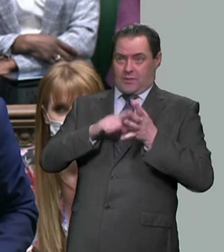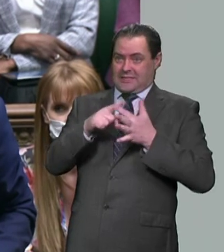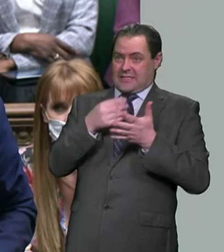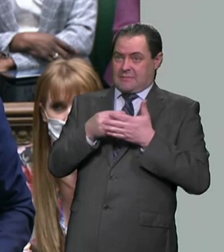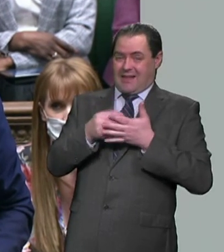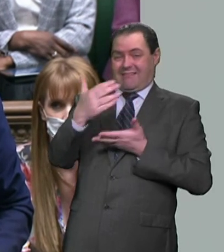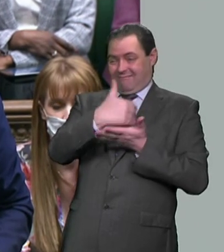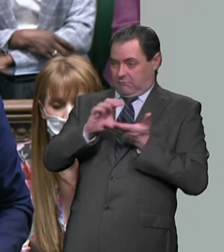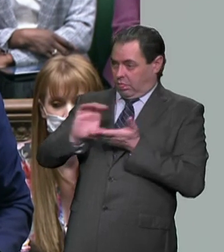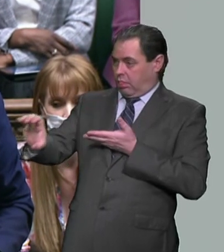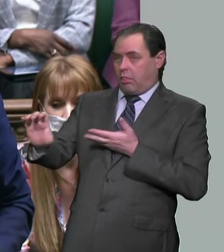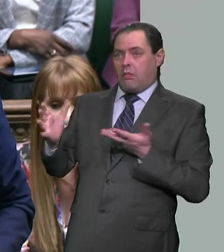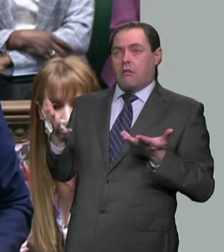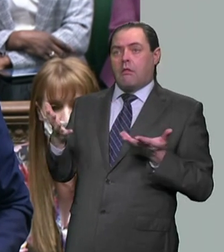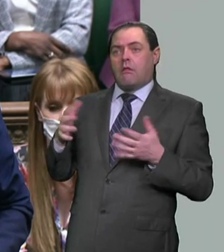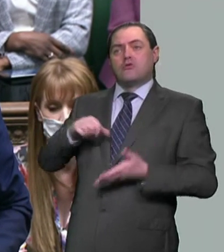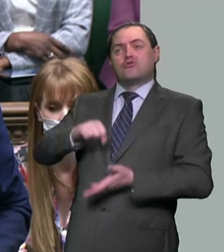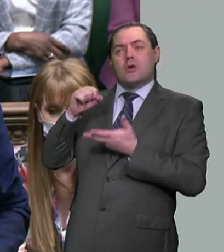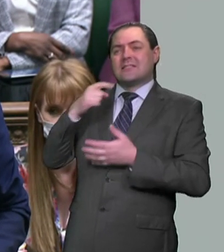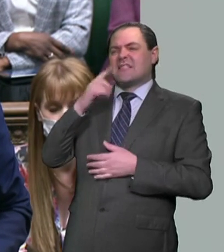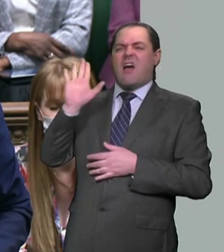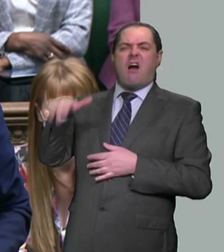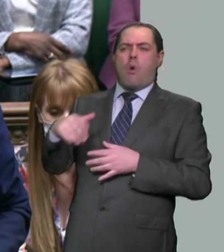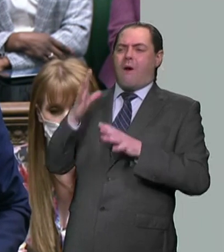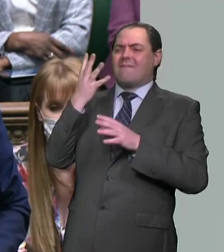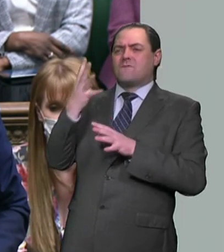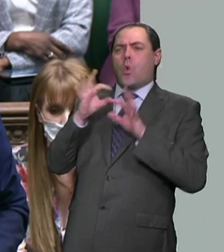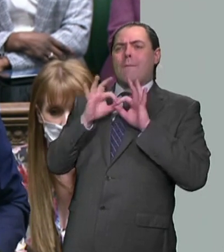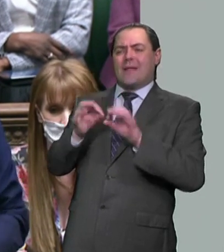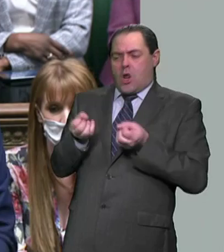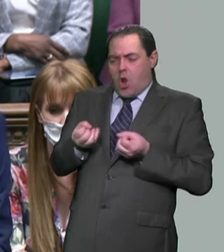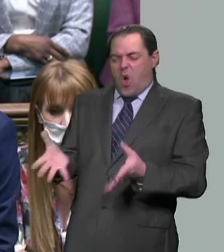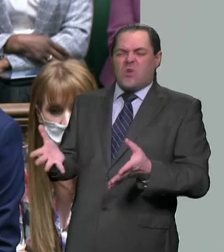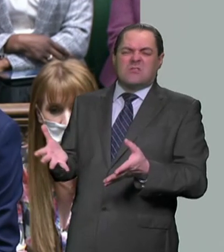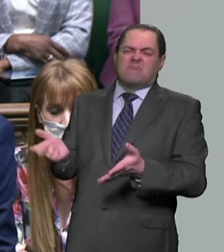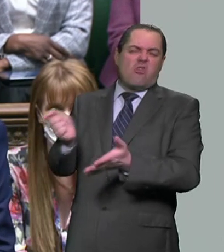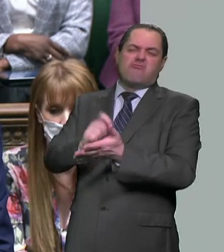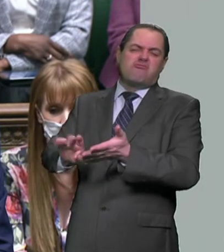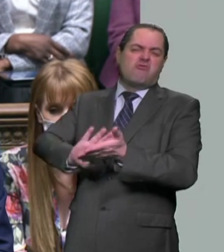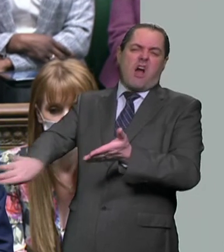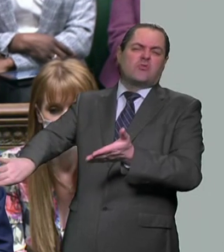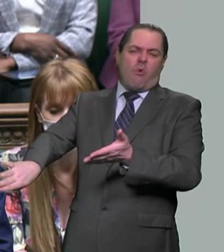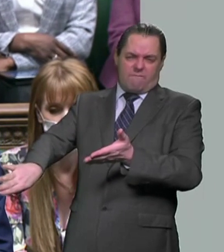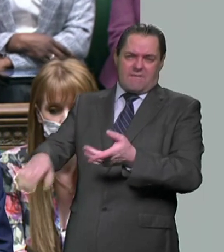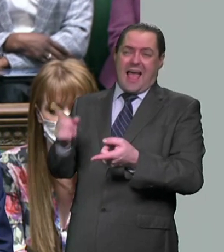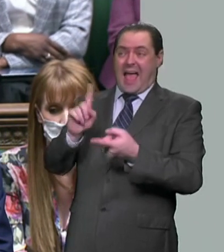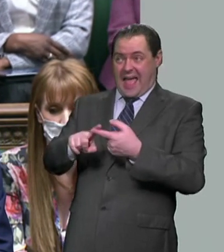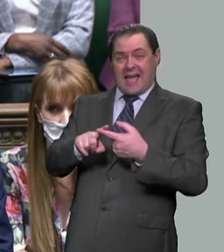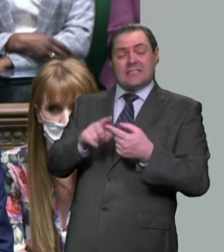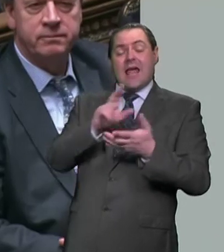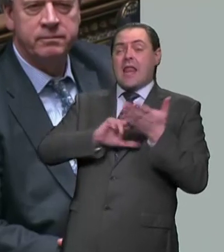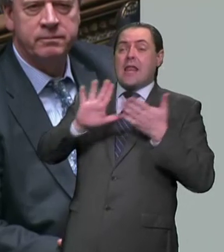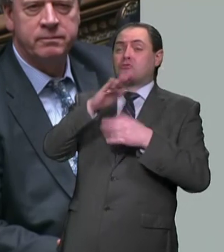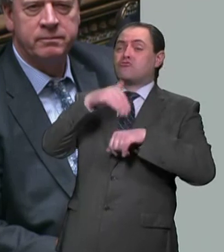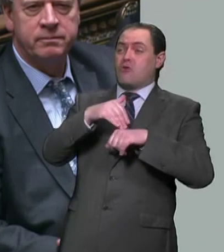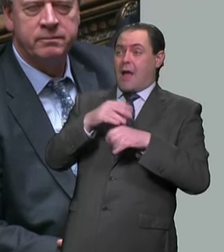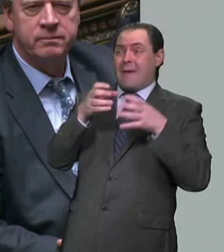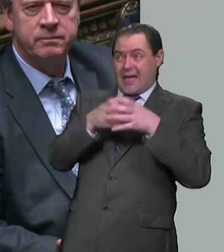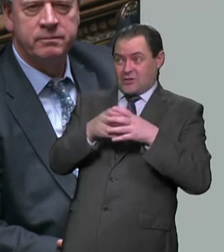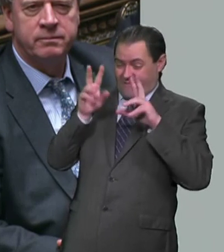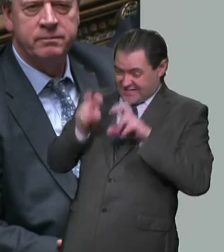What is the Chancellor’s response? Write off £4 billion in losses, and block an investigation by the National Crime Agency.